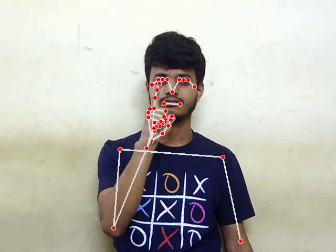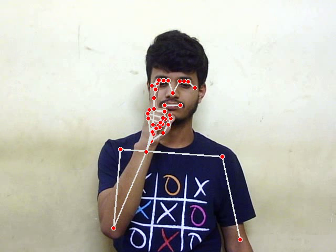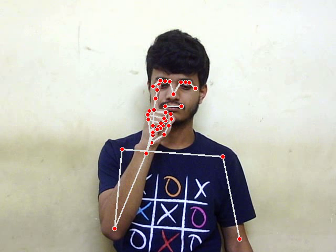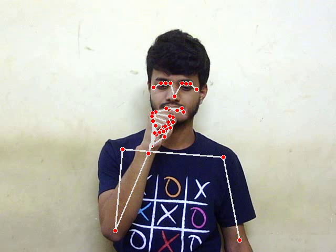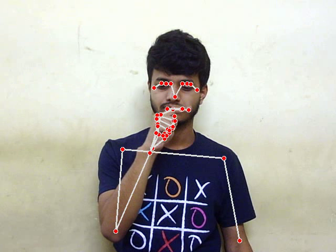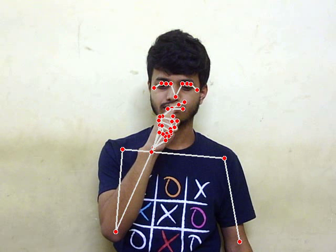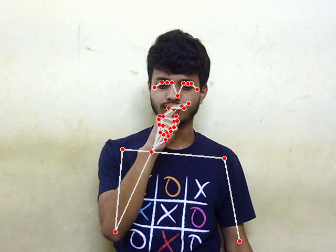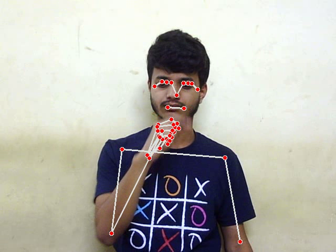who